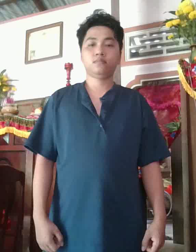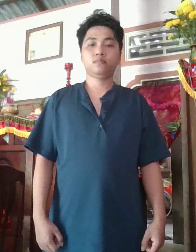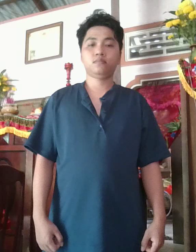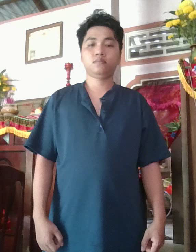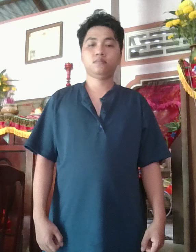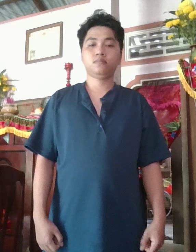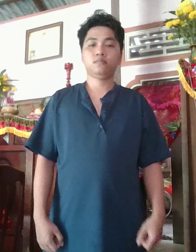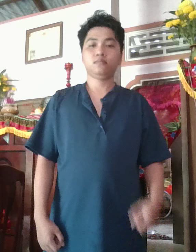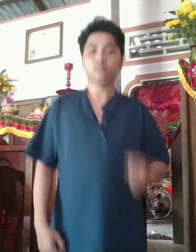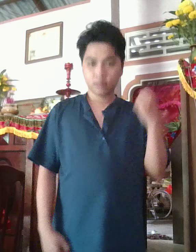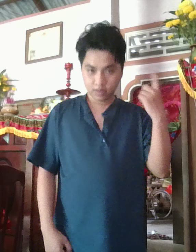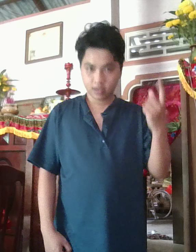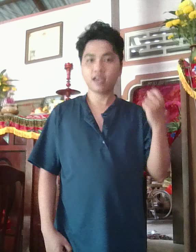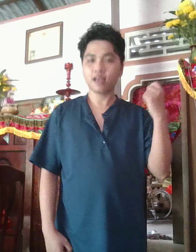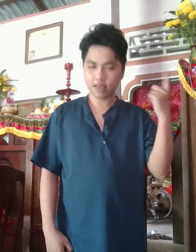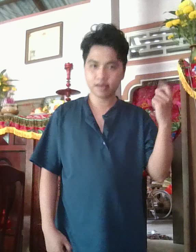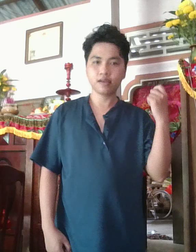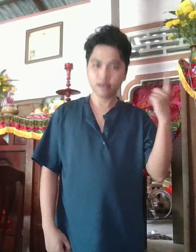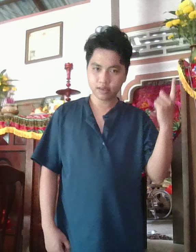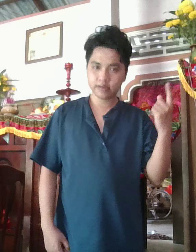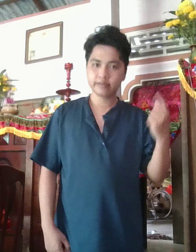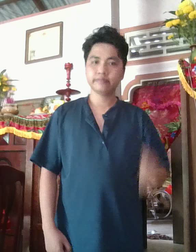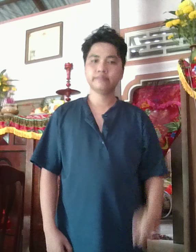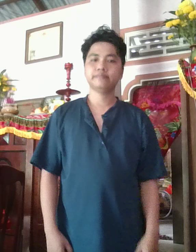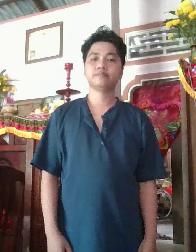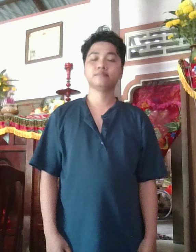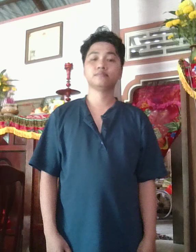hieu